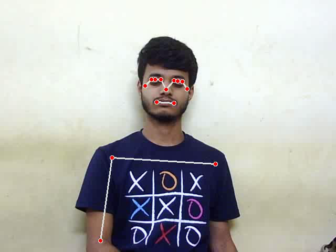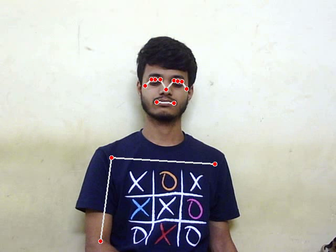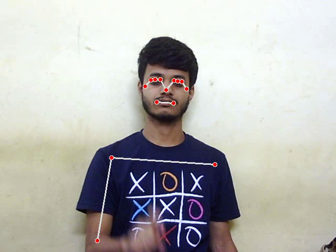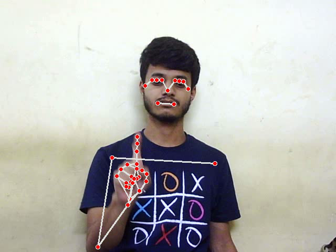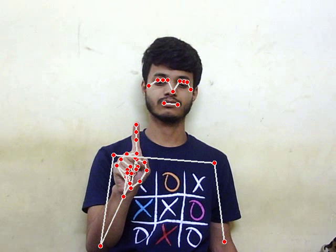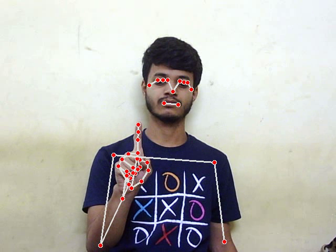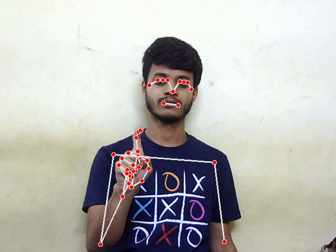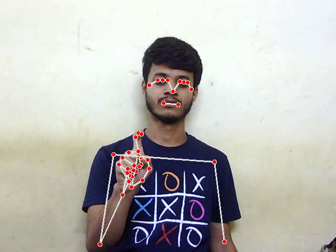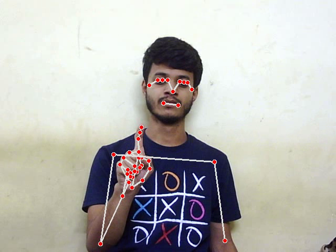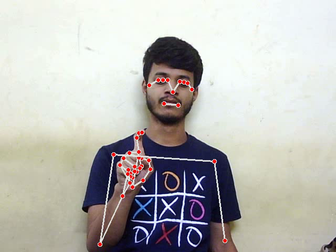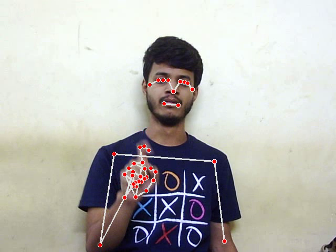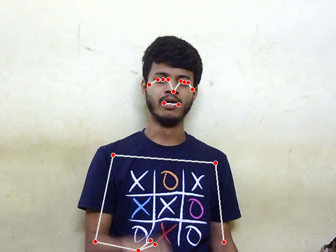question